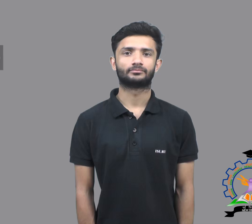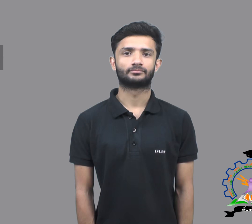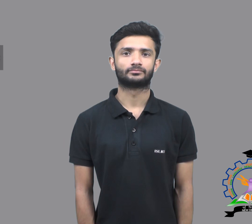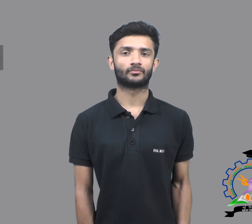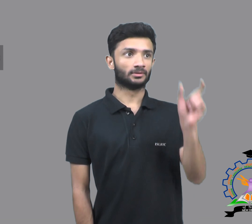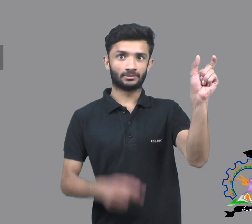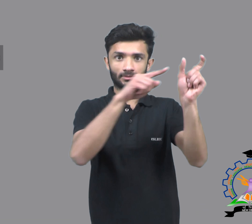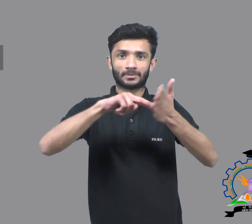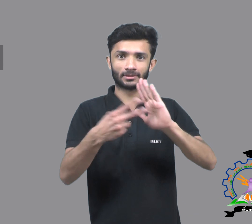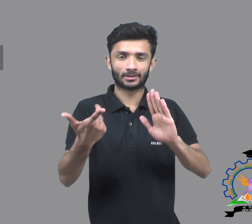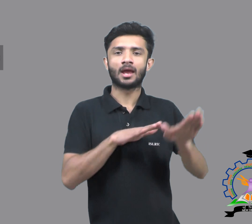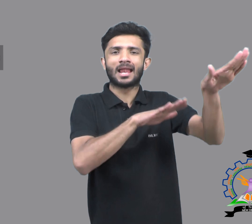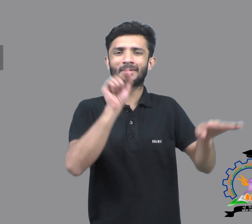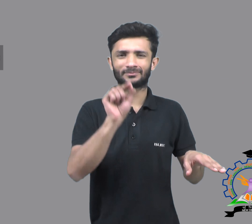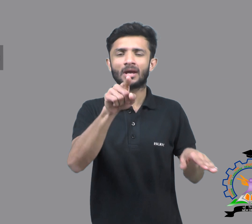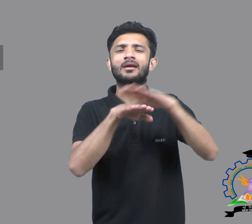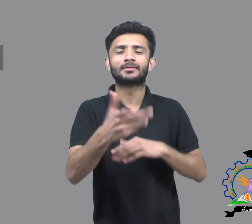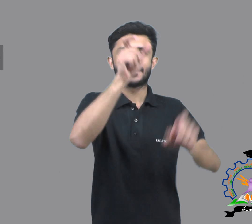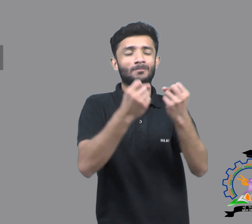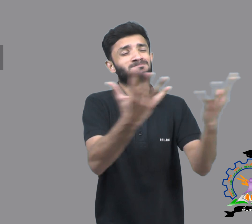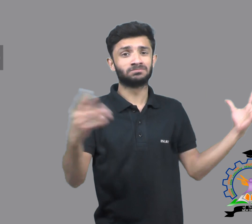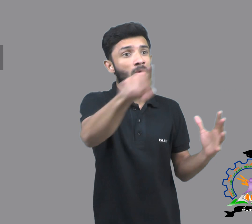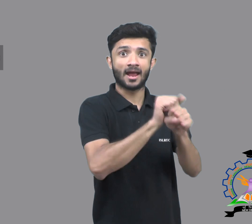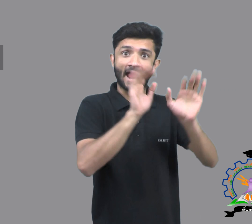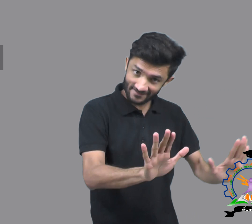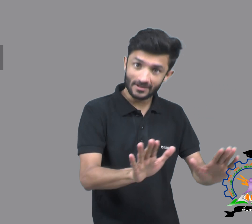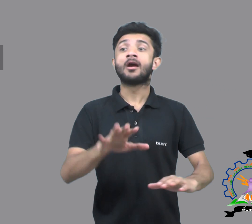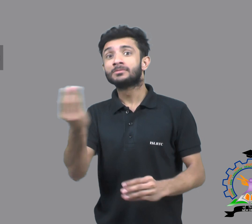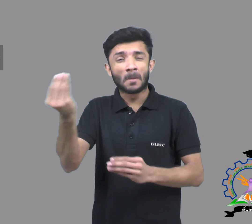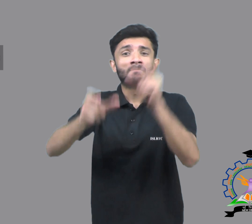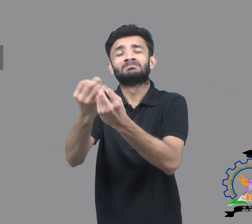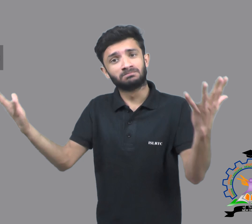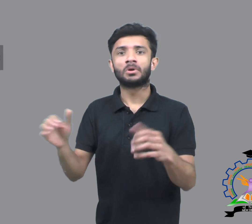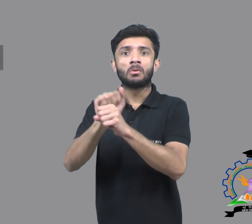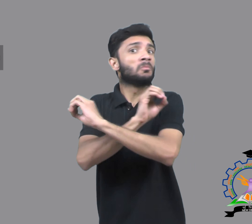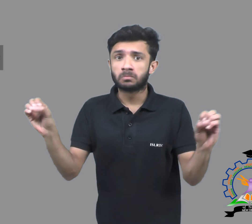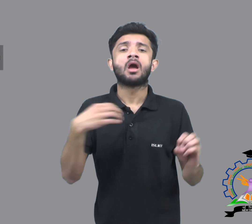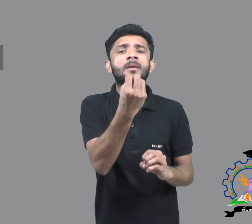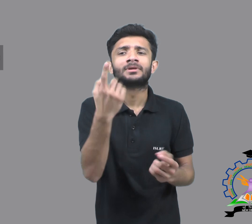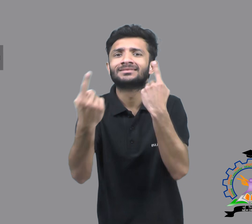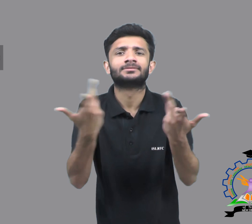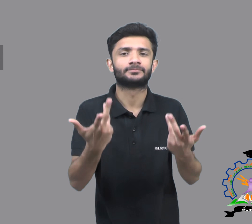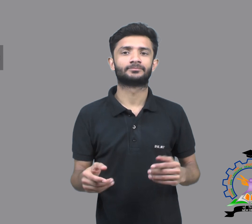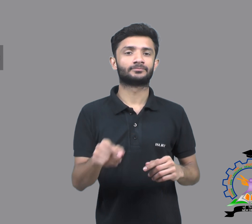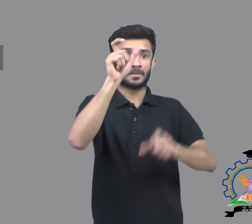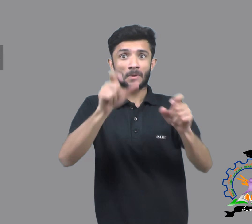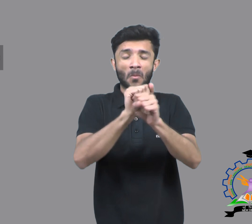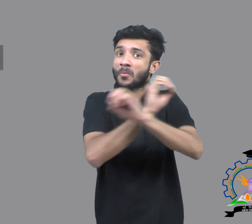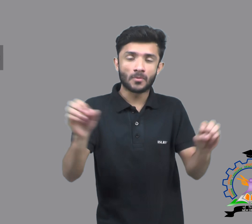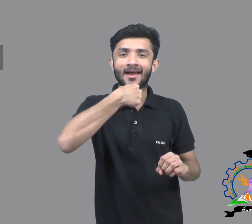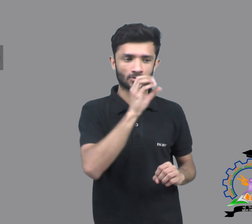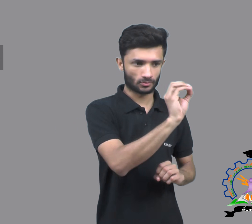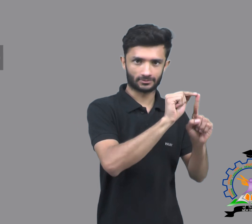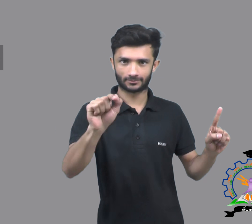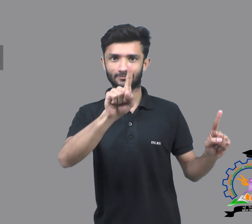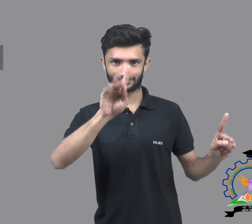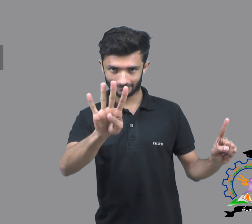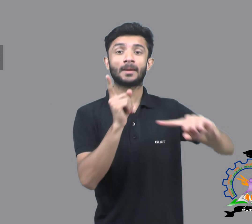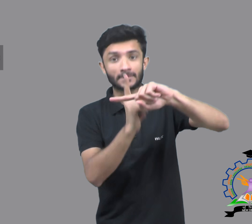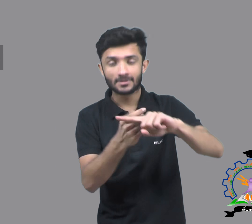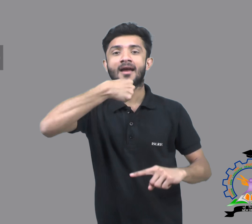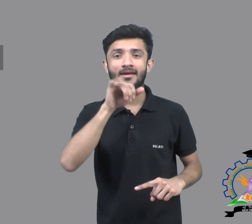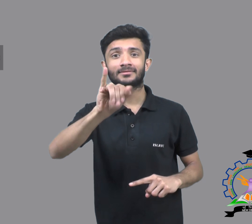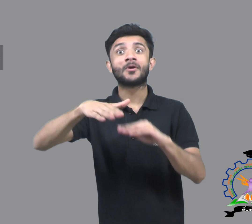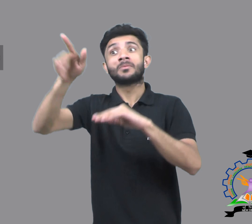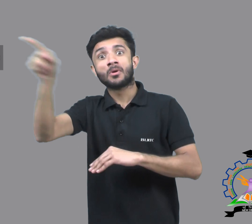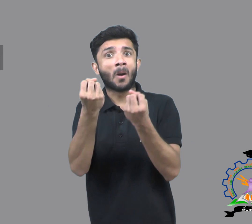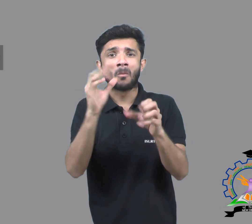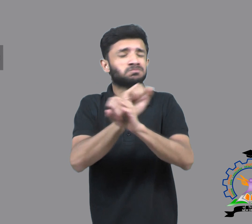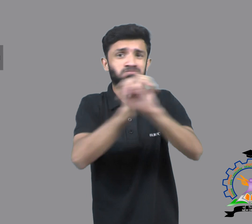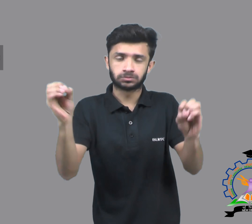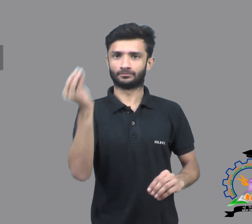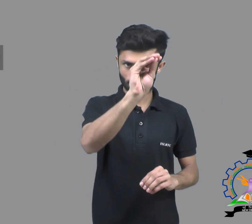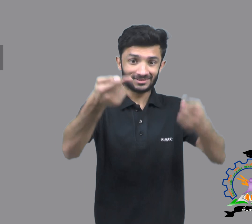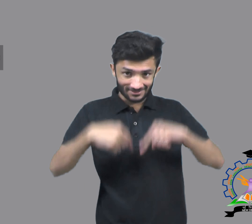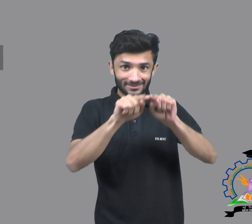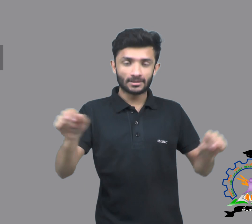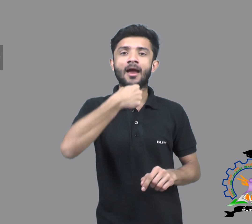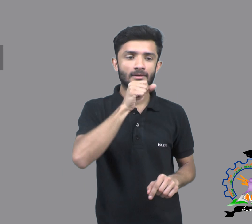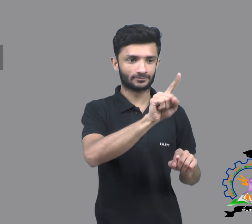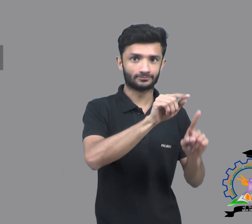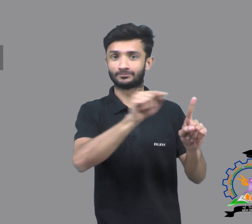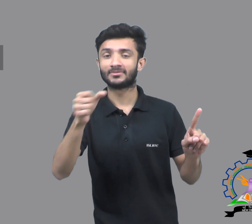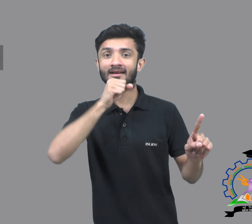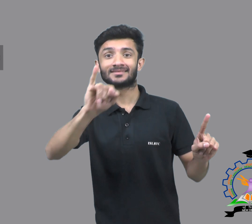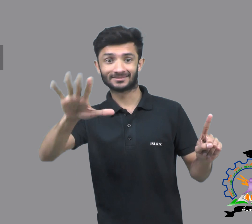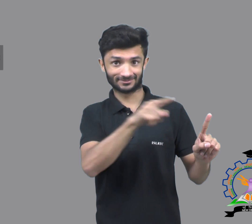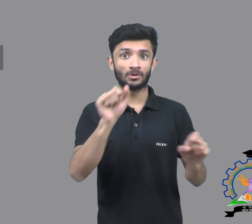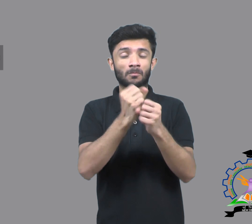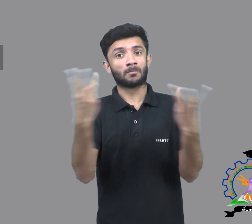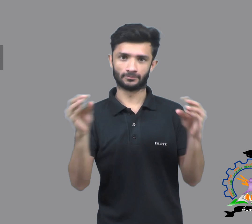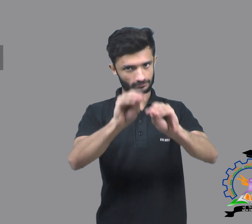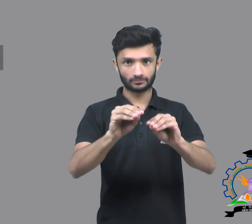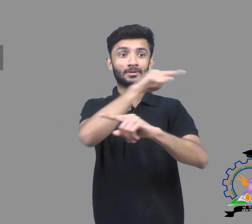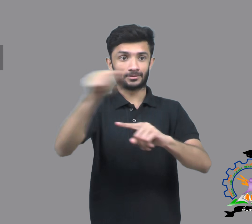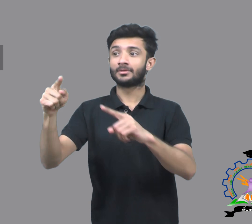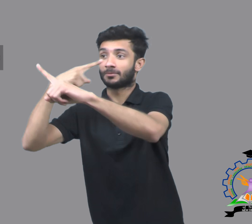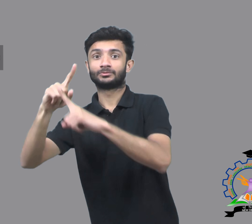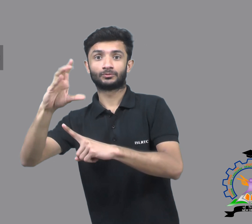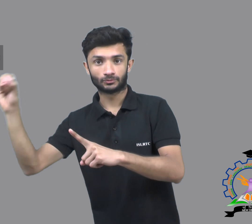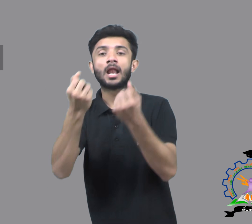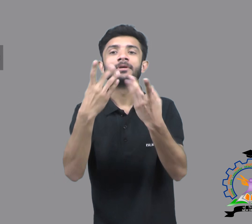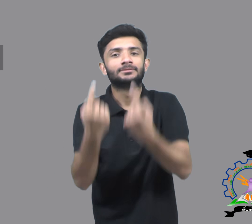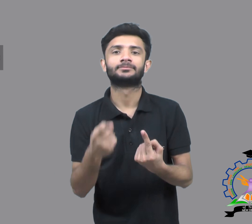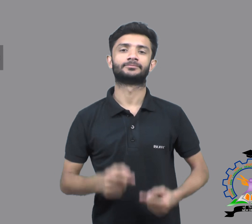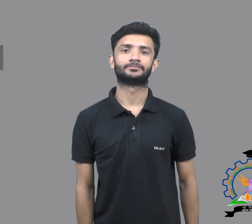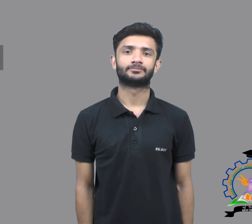Dependency Ratio